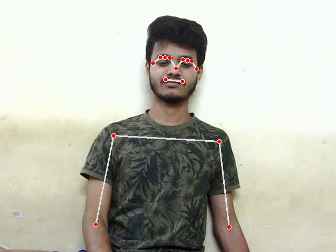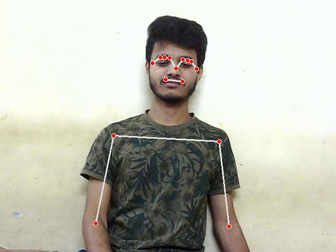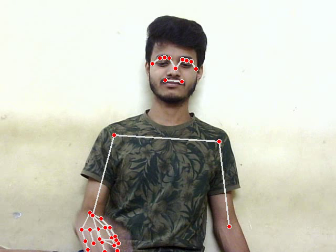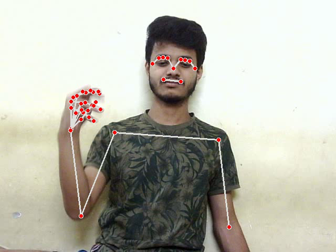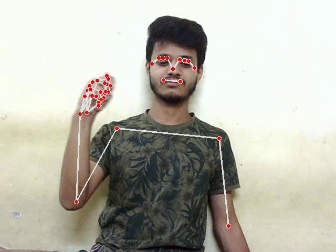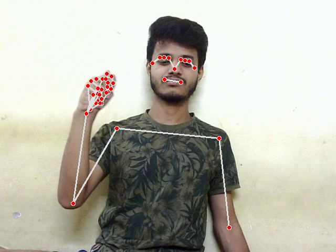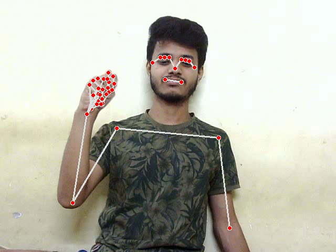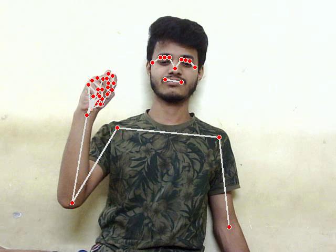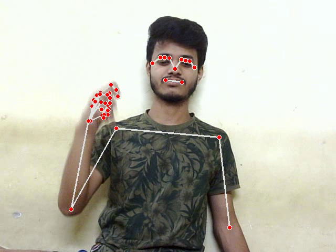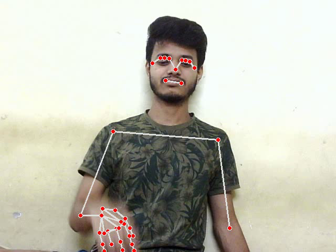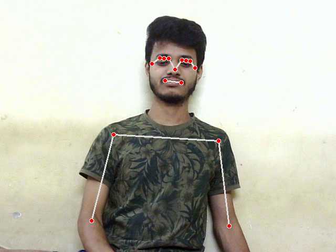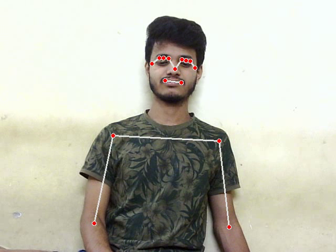bathroom